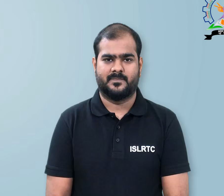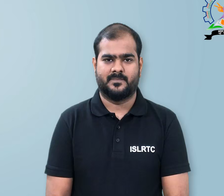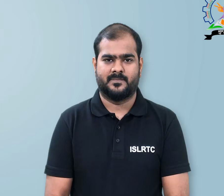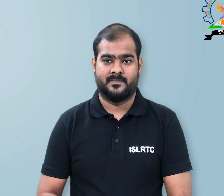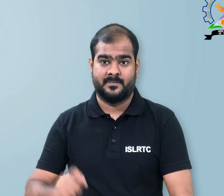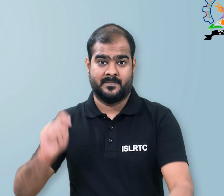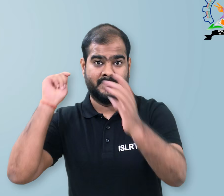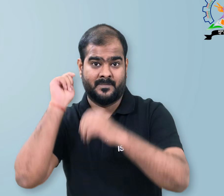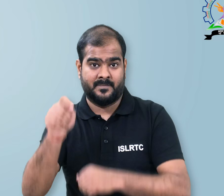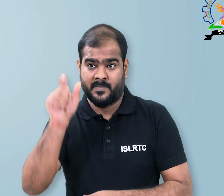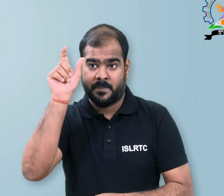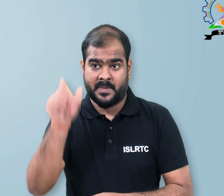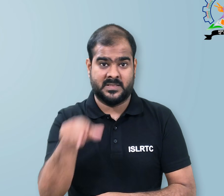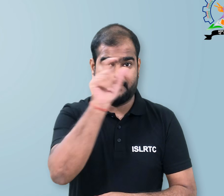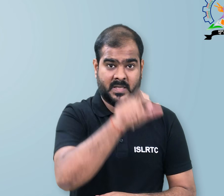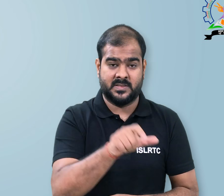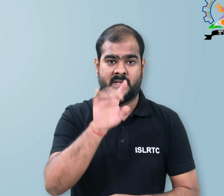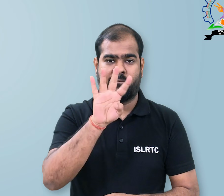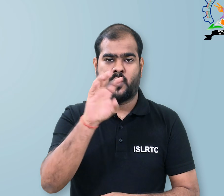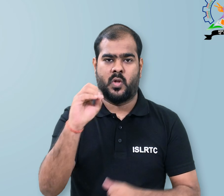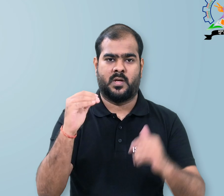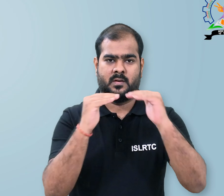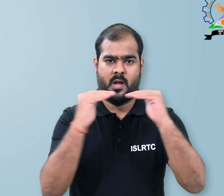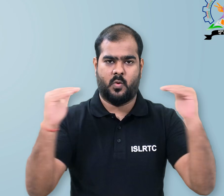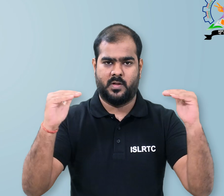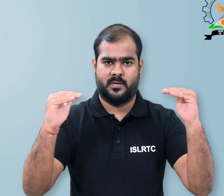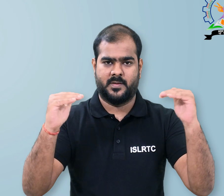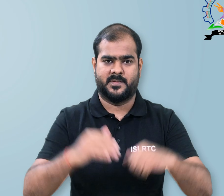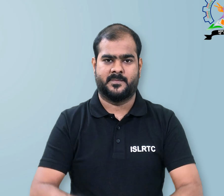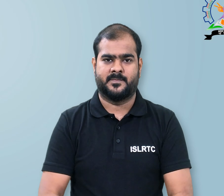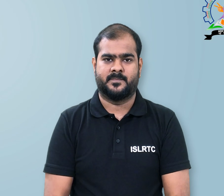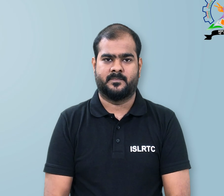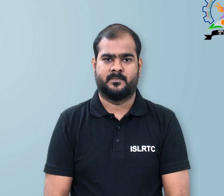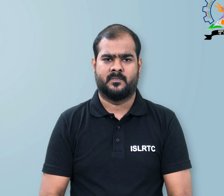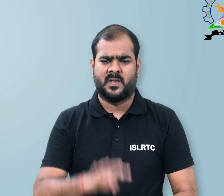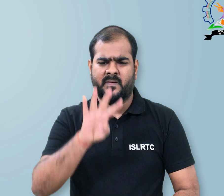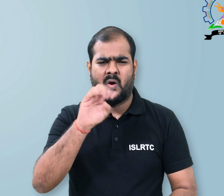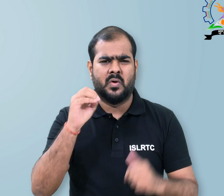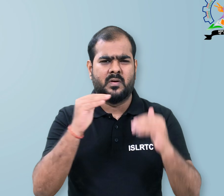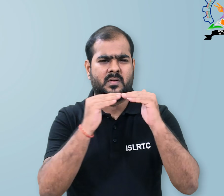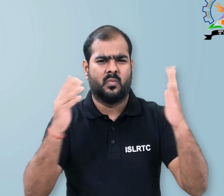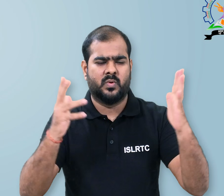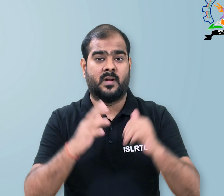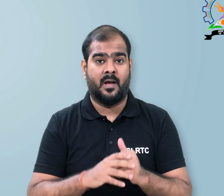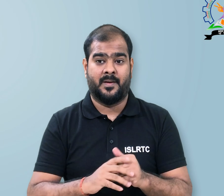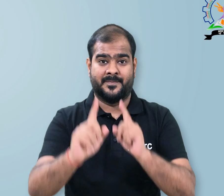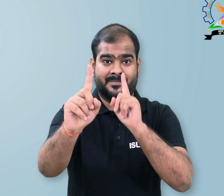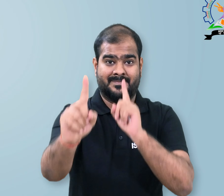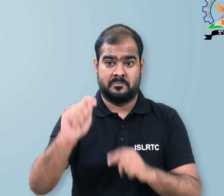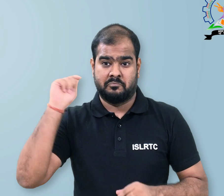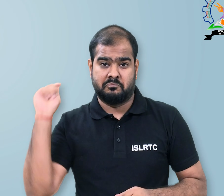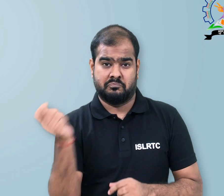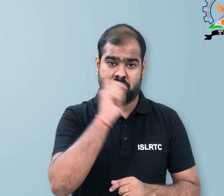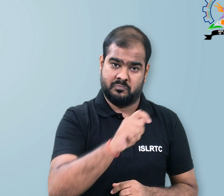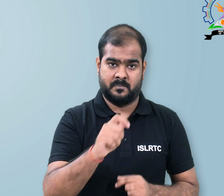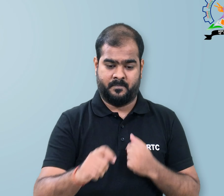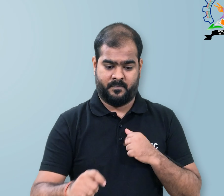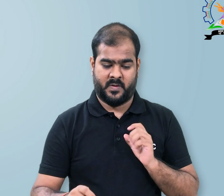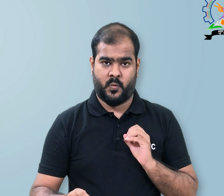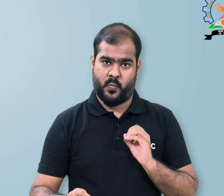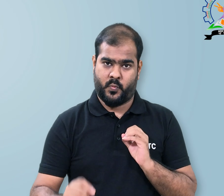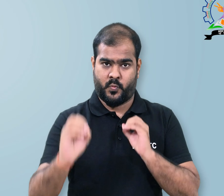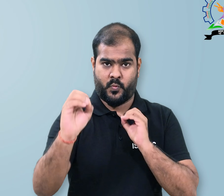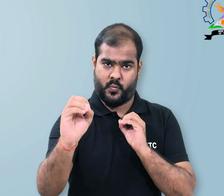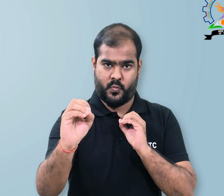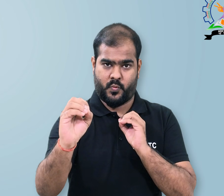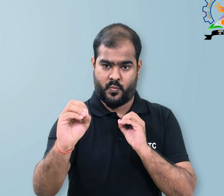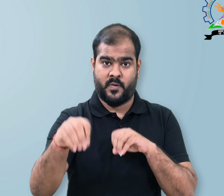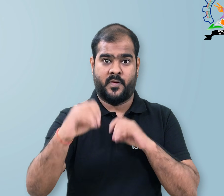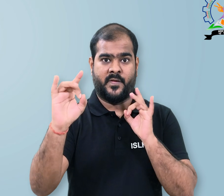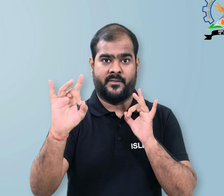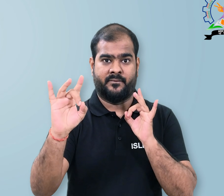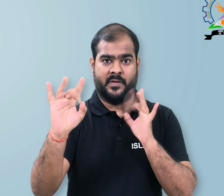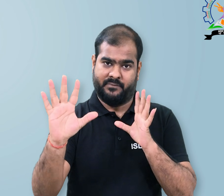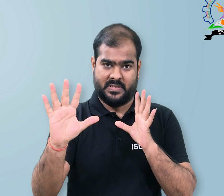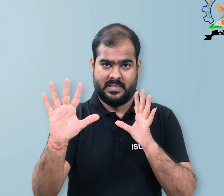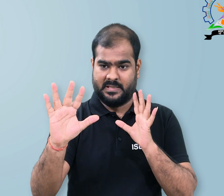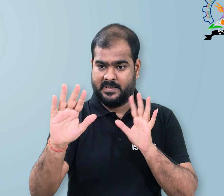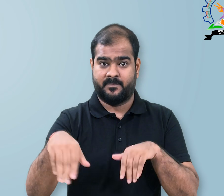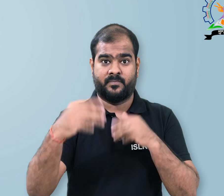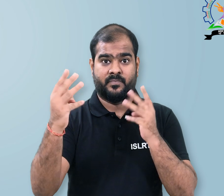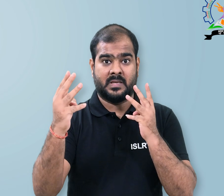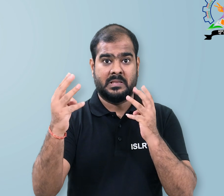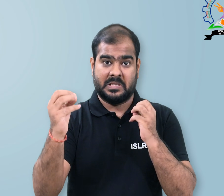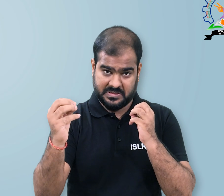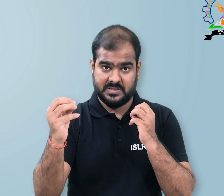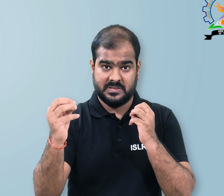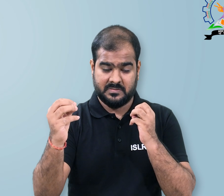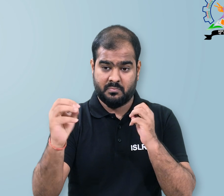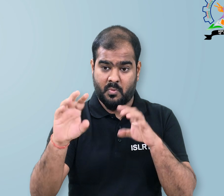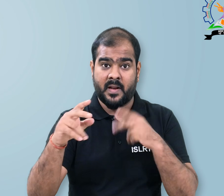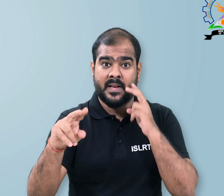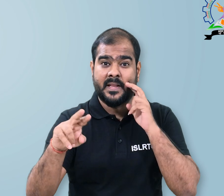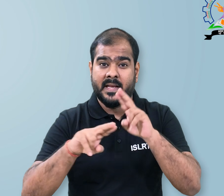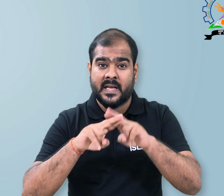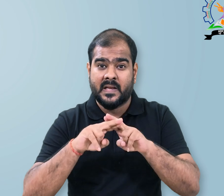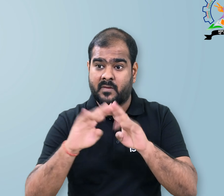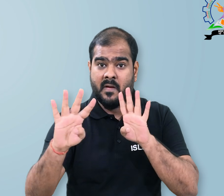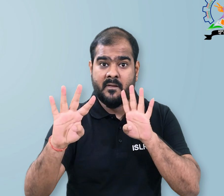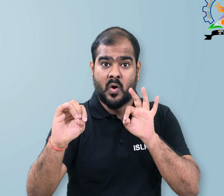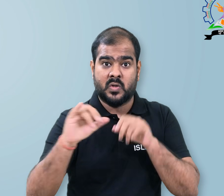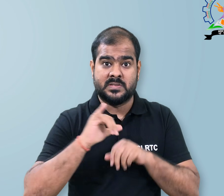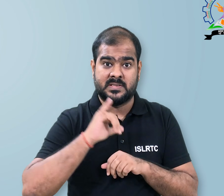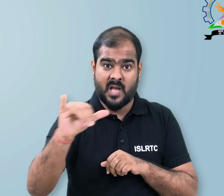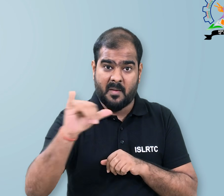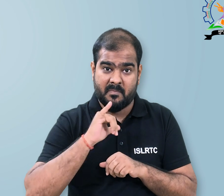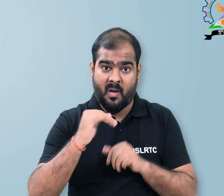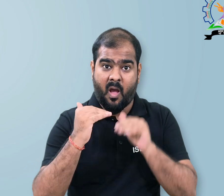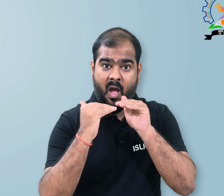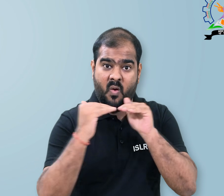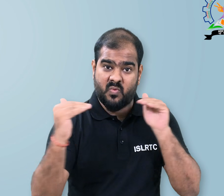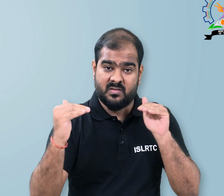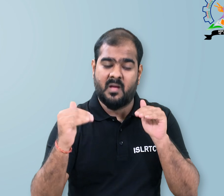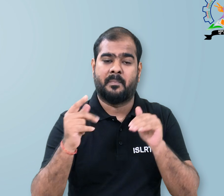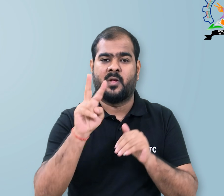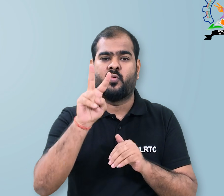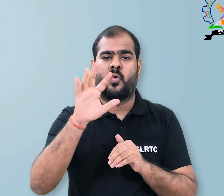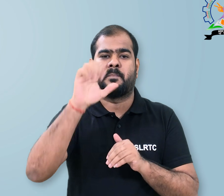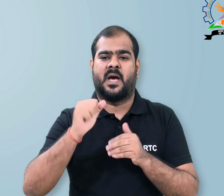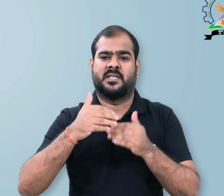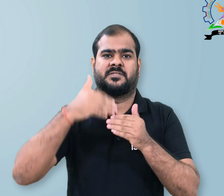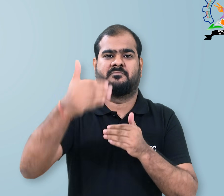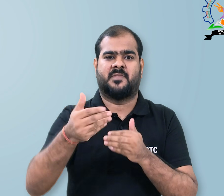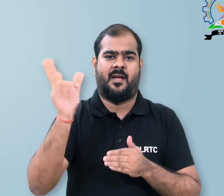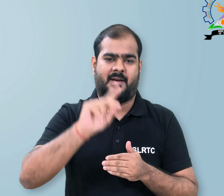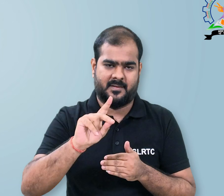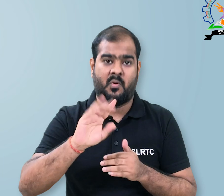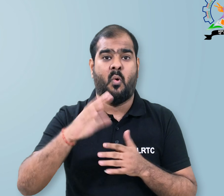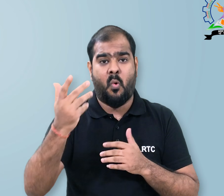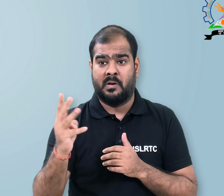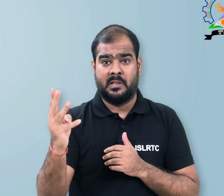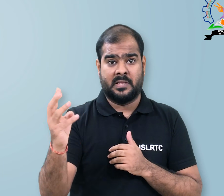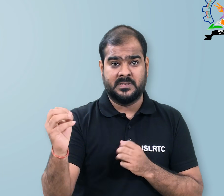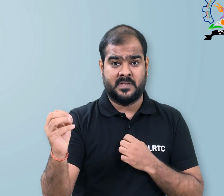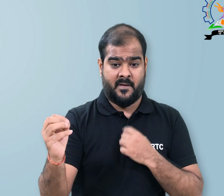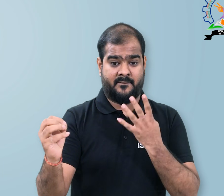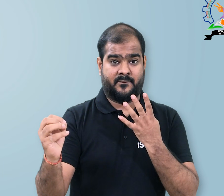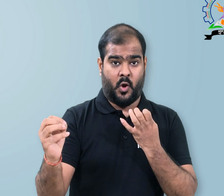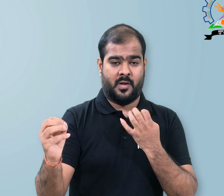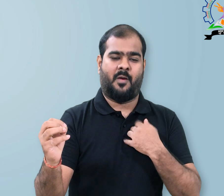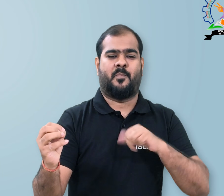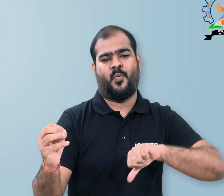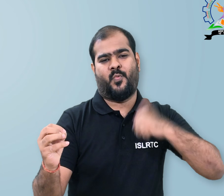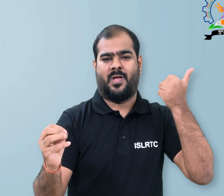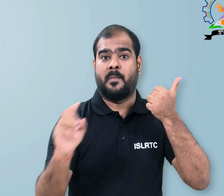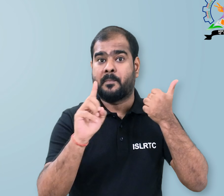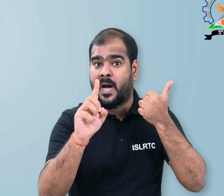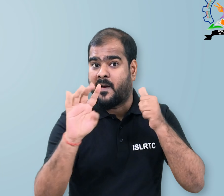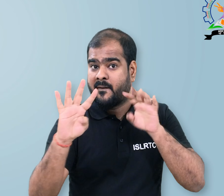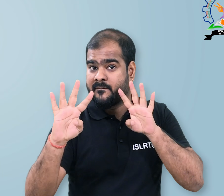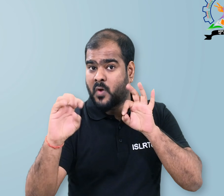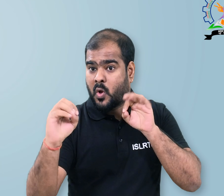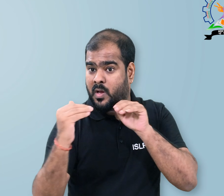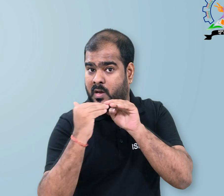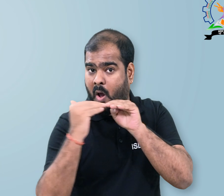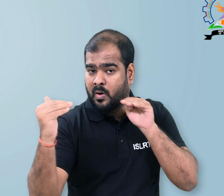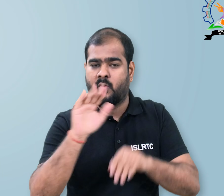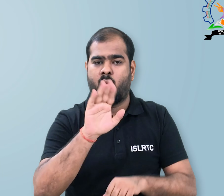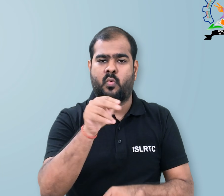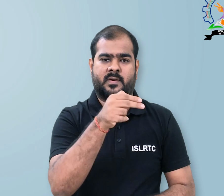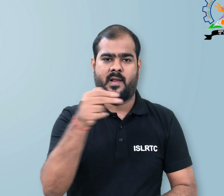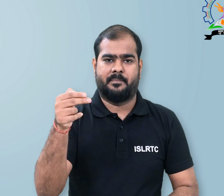Deuce Deuce: A score of 40-40 in a game, requiring a player to win two consecutive points to win the game.